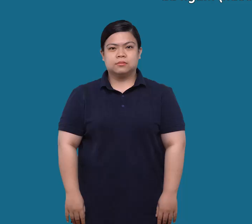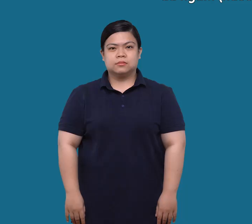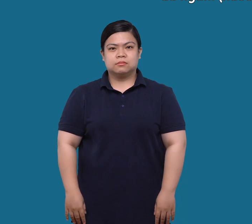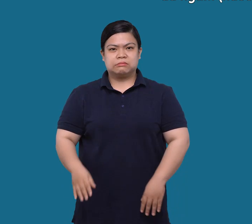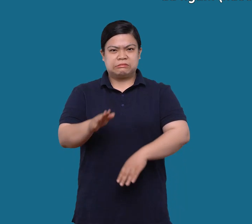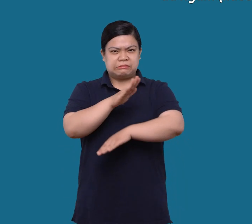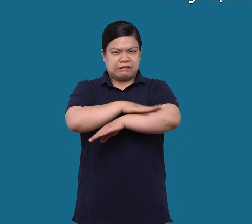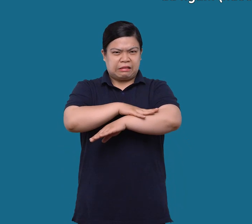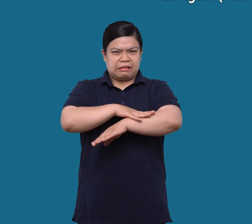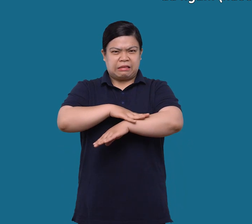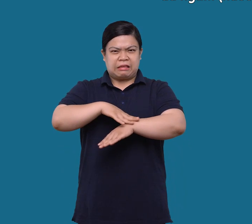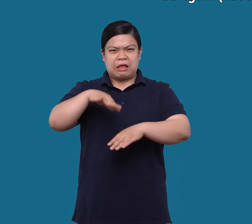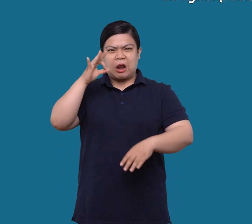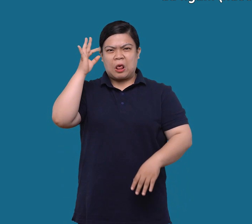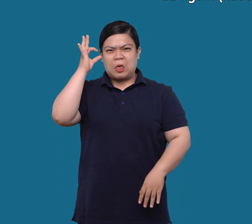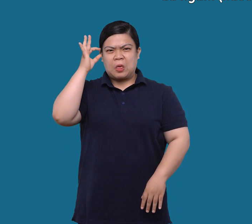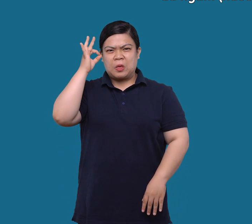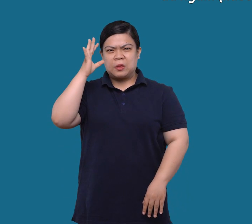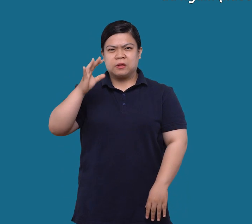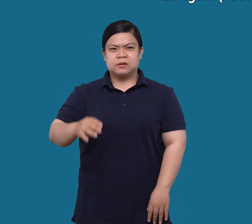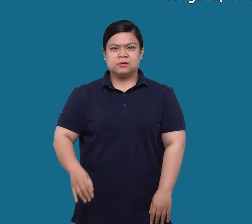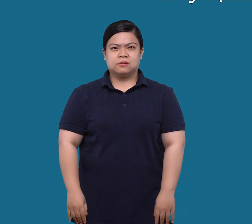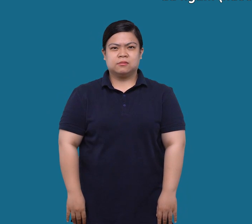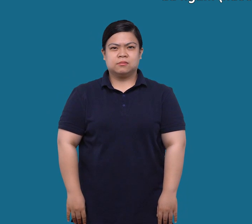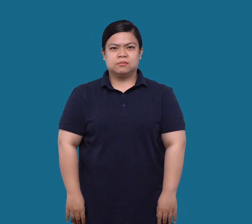da ngăm (nước da ngăm đen)